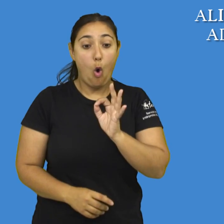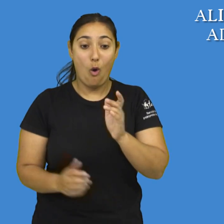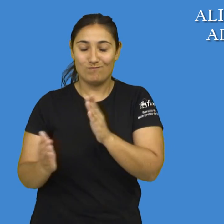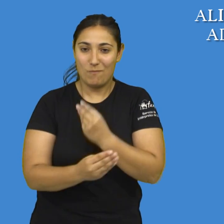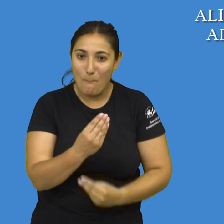época